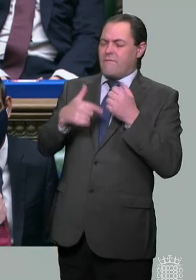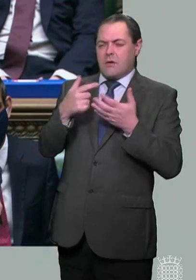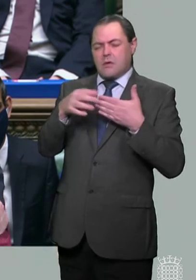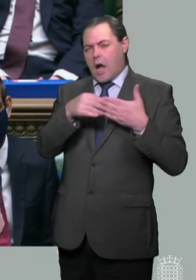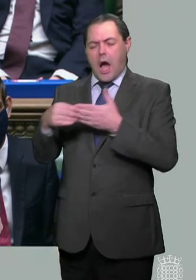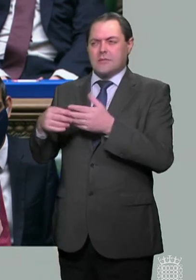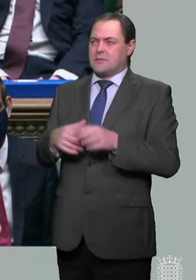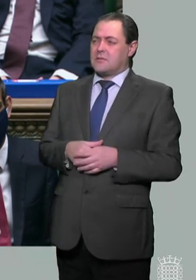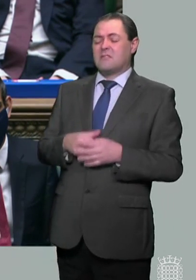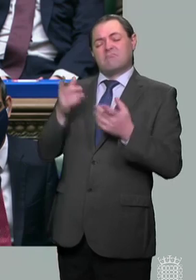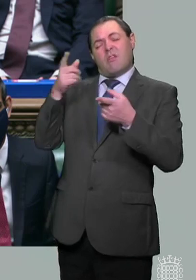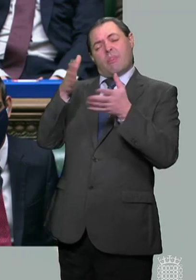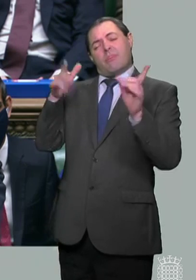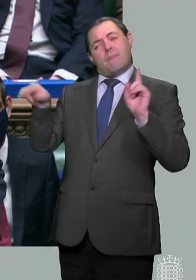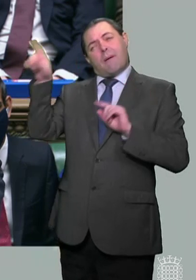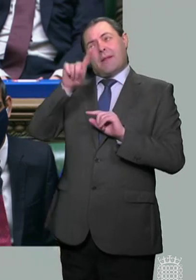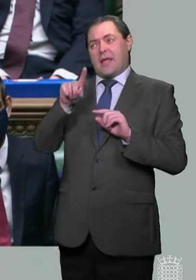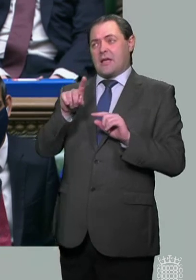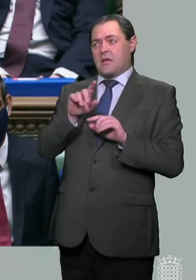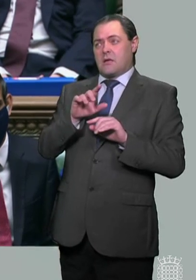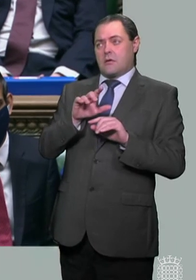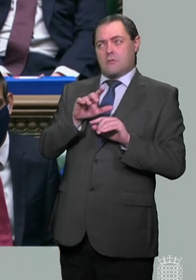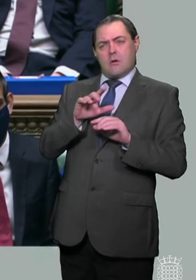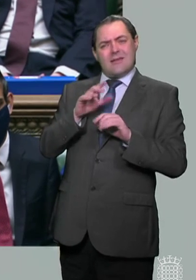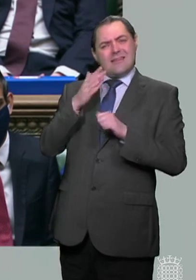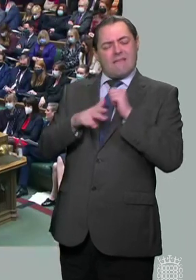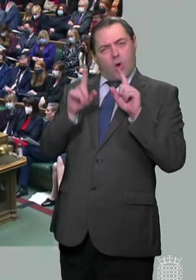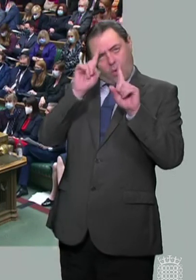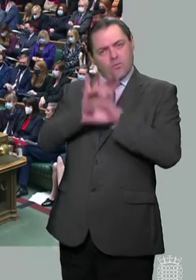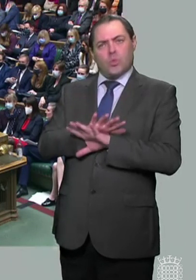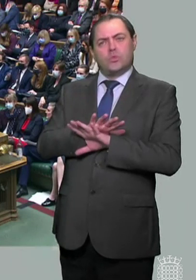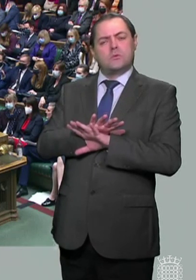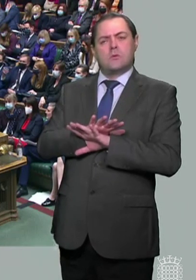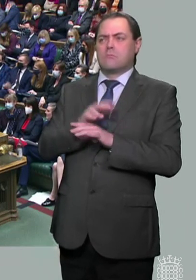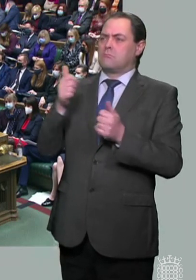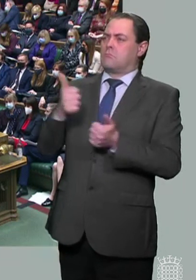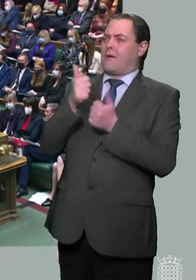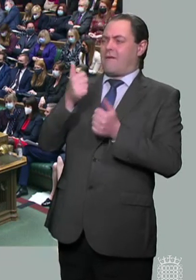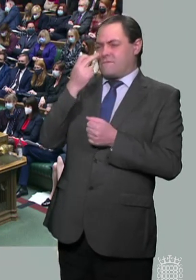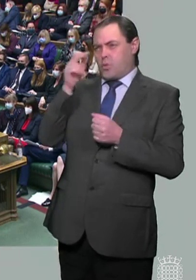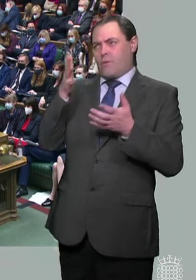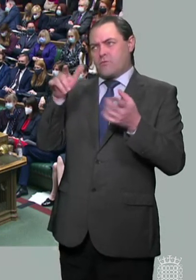The public have not been so confused and they have not been fooled.